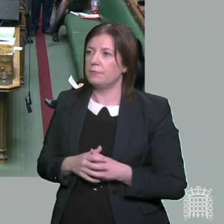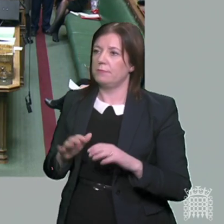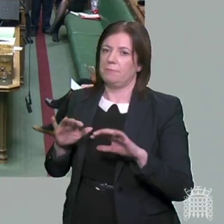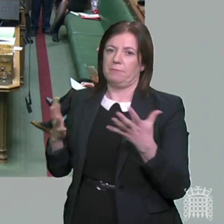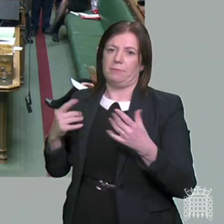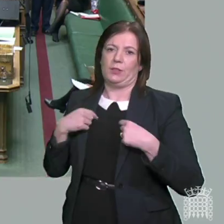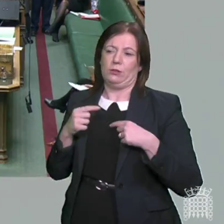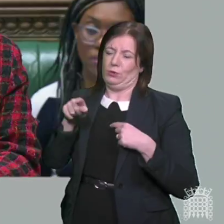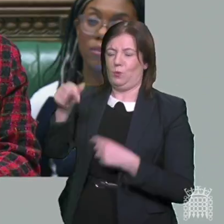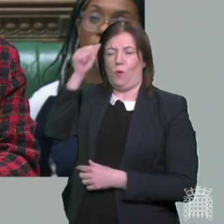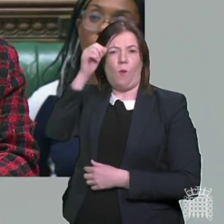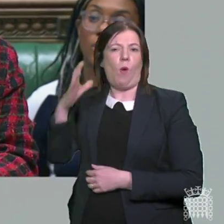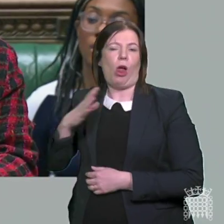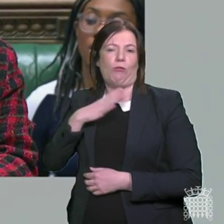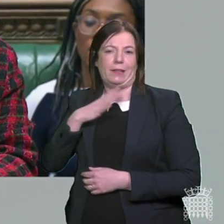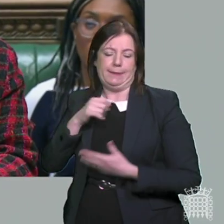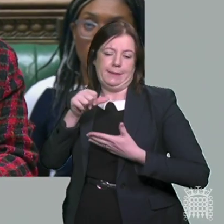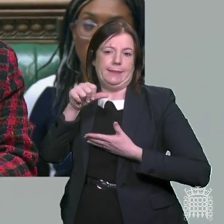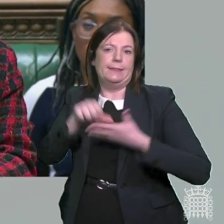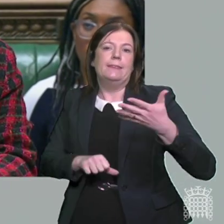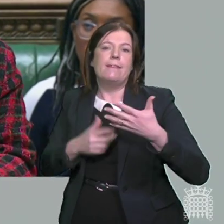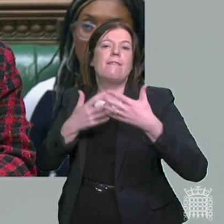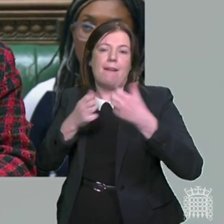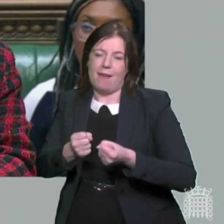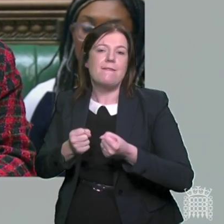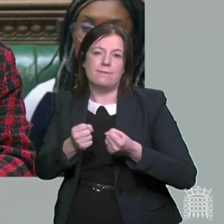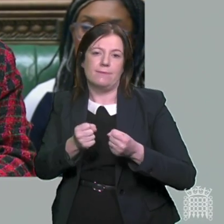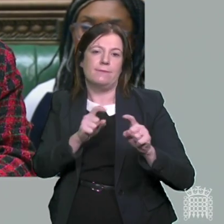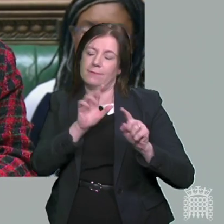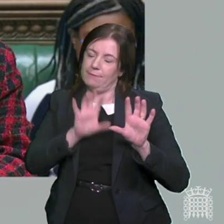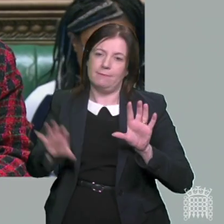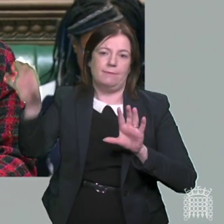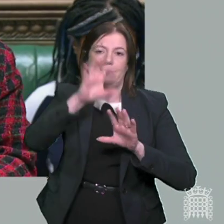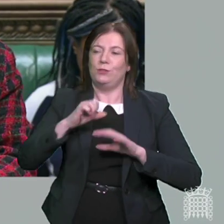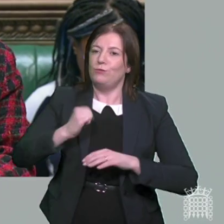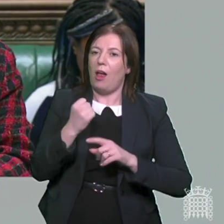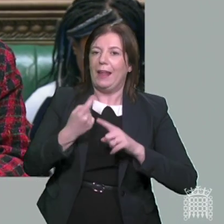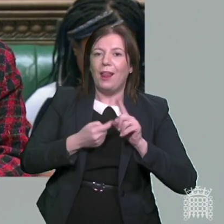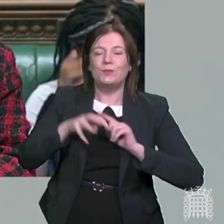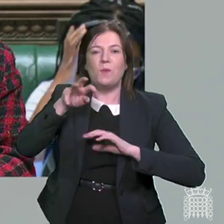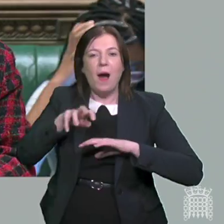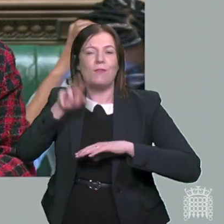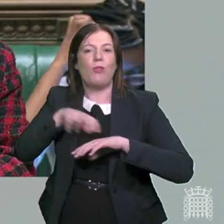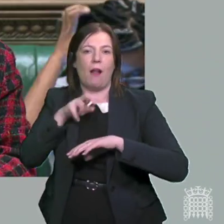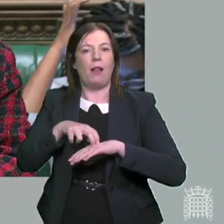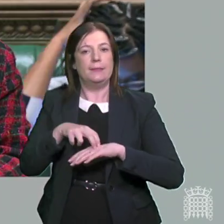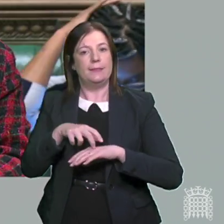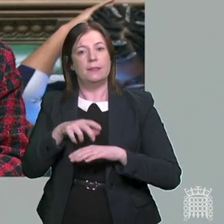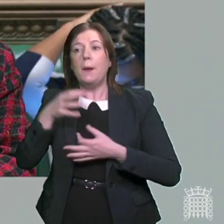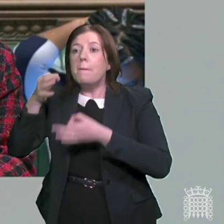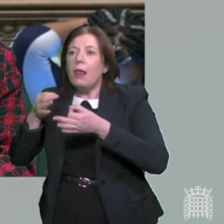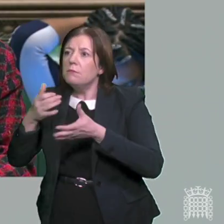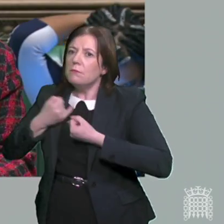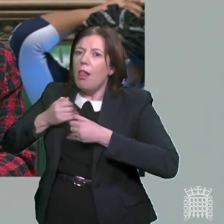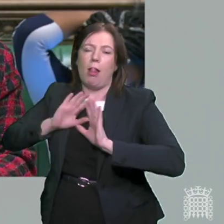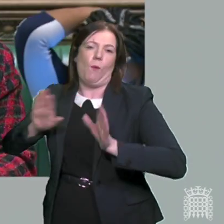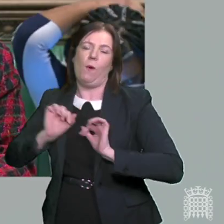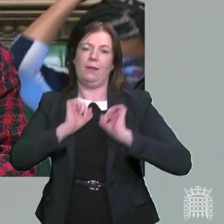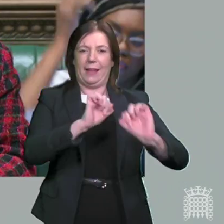As the shadow Minister will know, there is a backlog of procedures in all four devolved nations of the United Kingdom for clinical reasons, rather than political reasons.